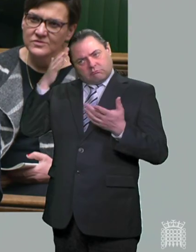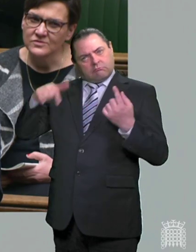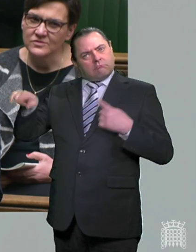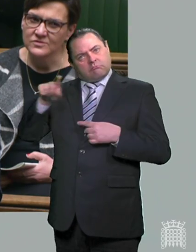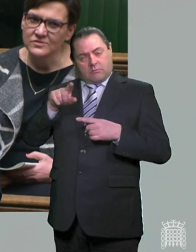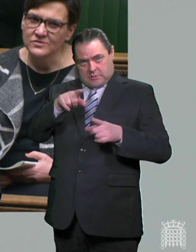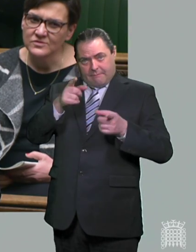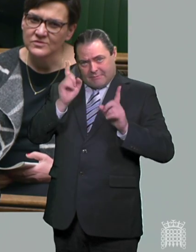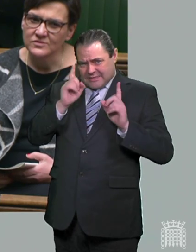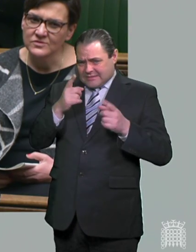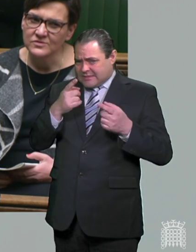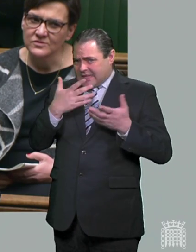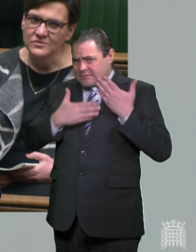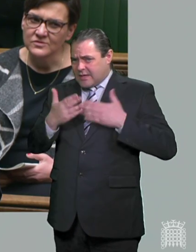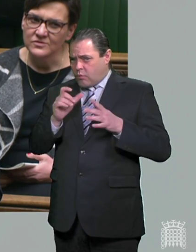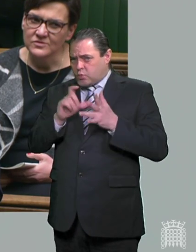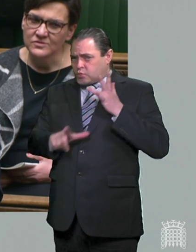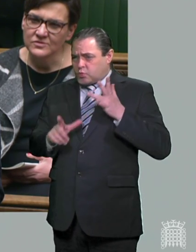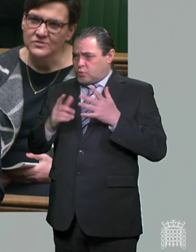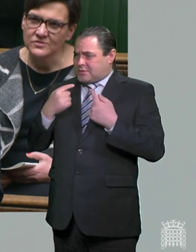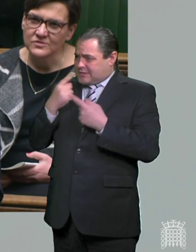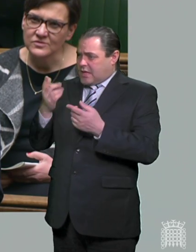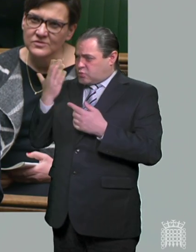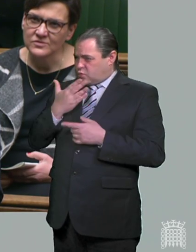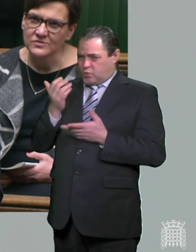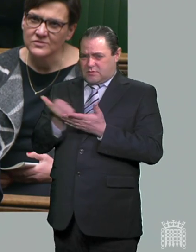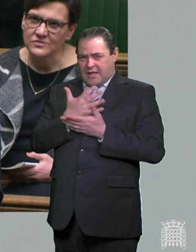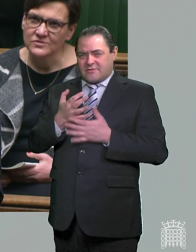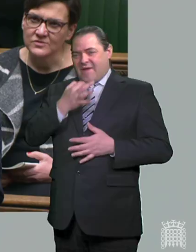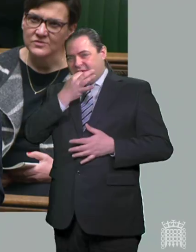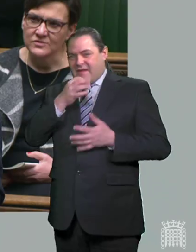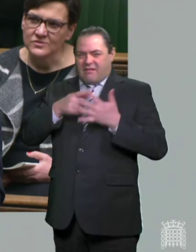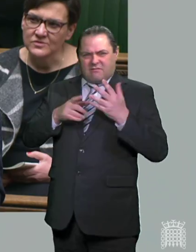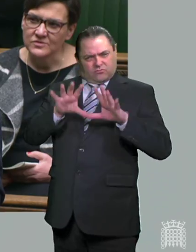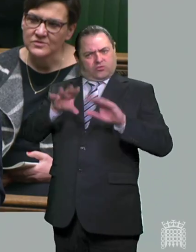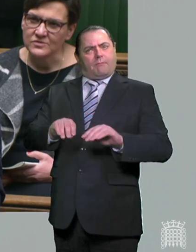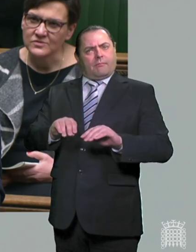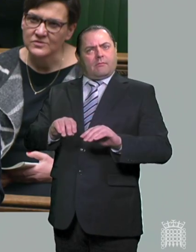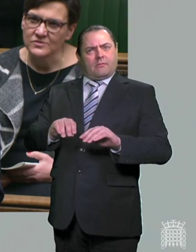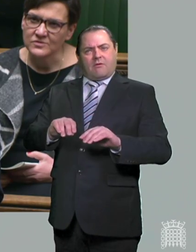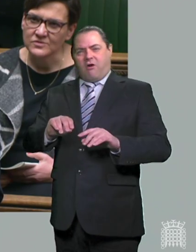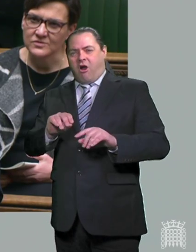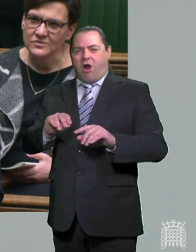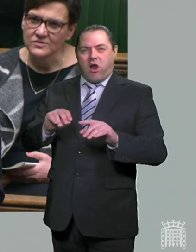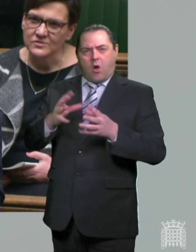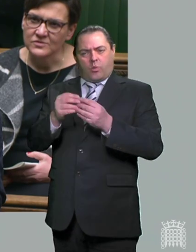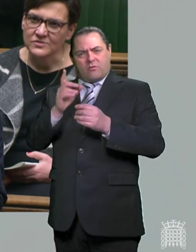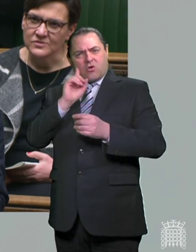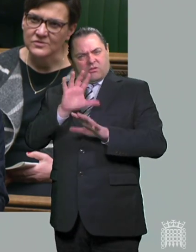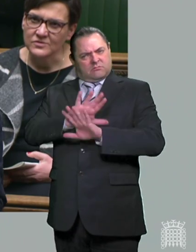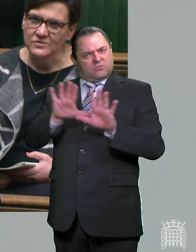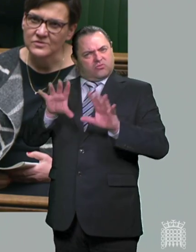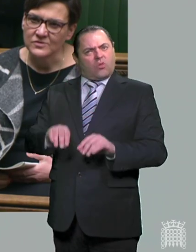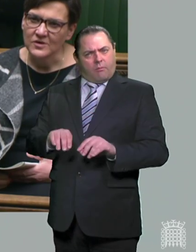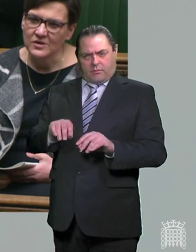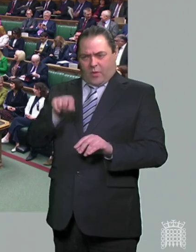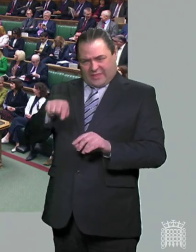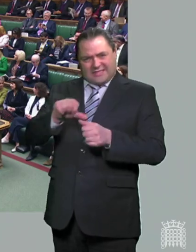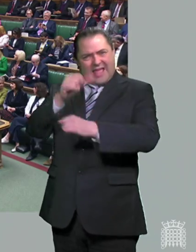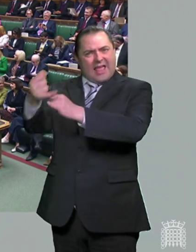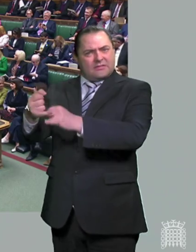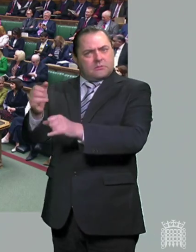What is being done to resource schools to raise awareness and help young people to challenge behaviours that lead to abuse?